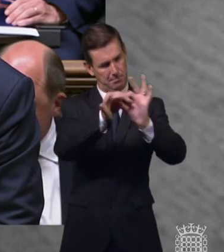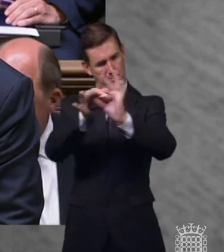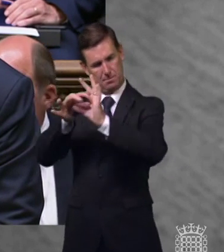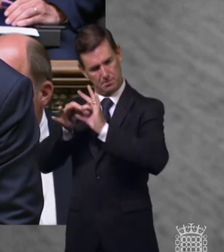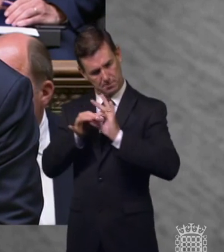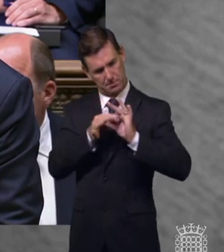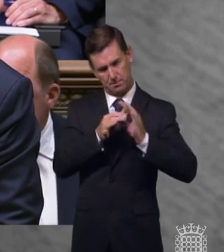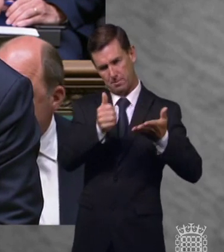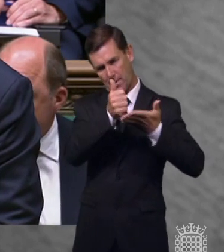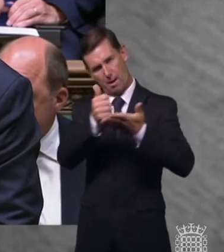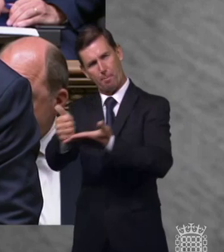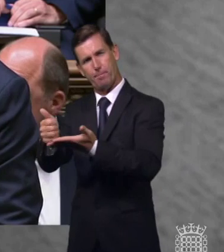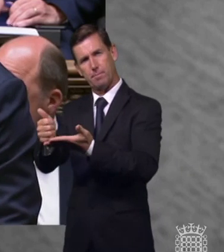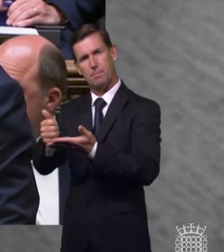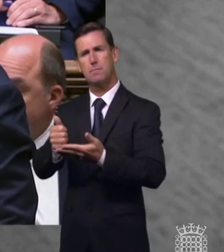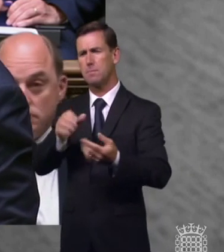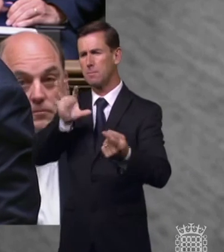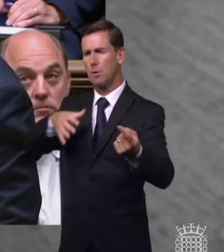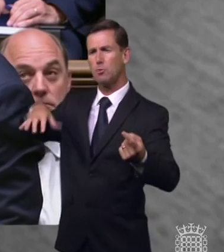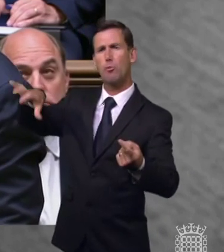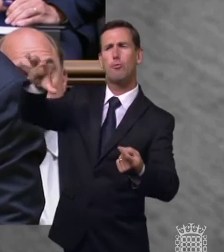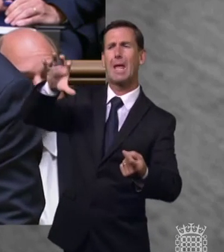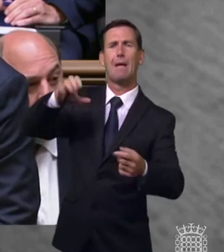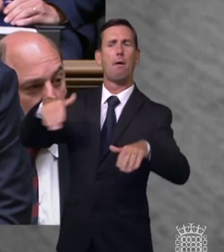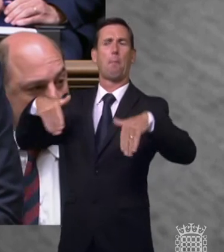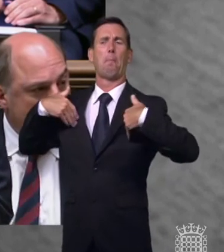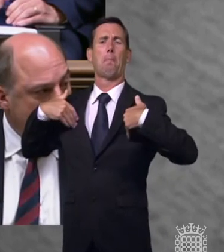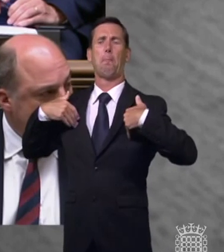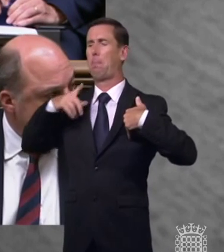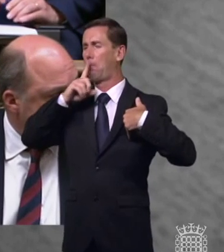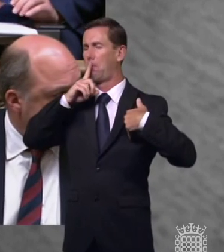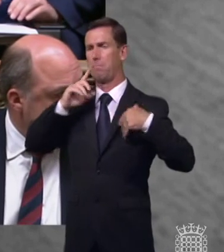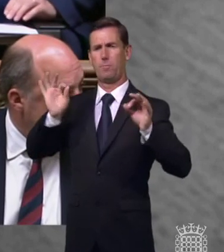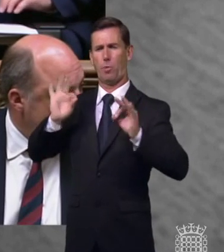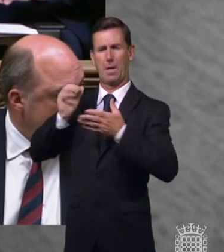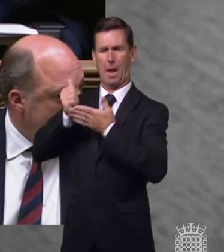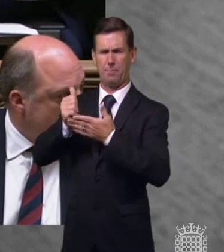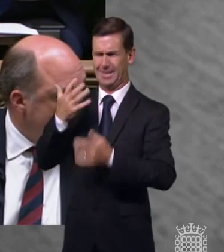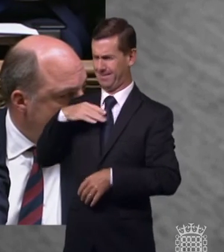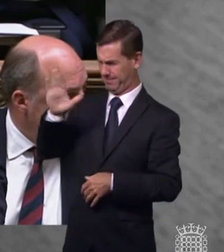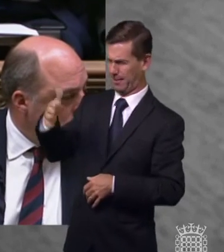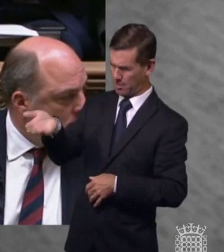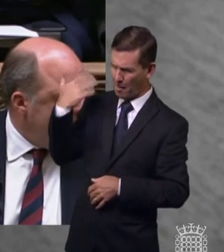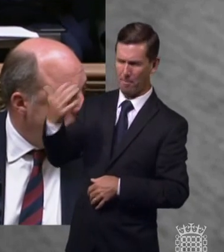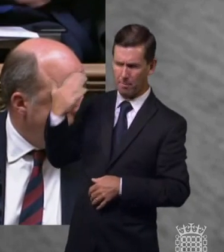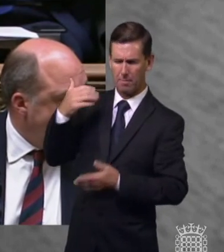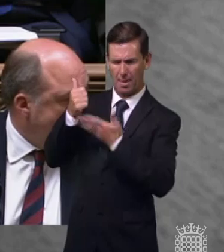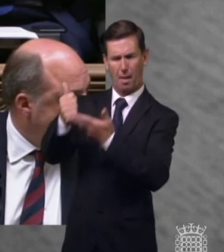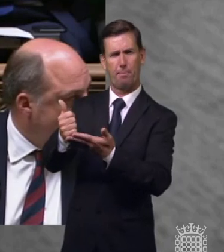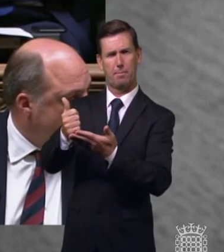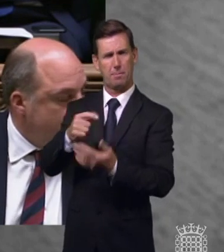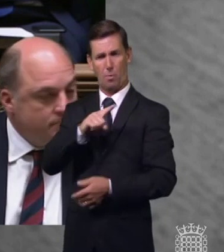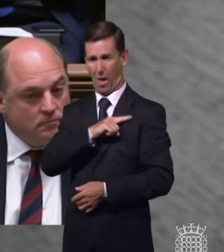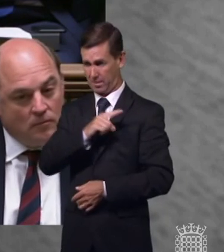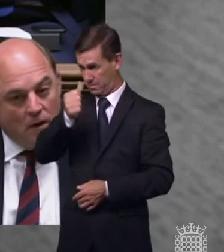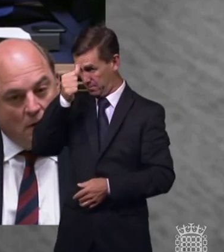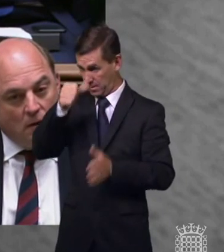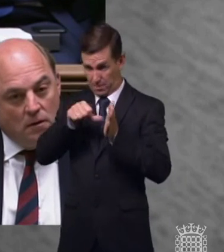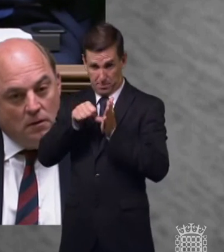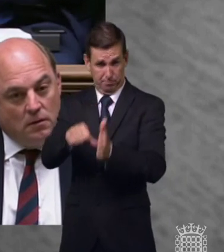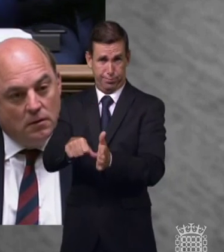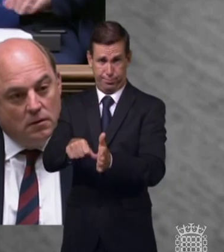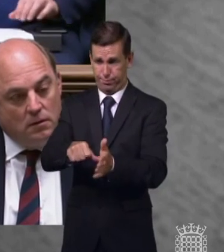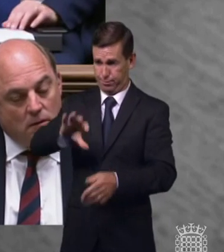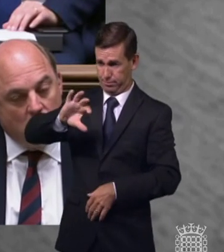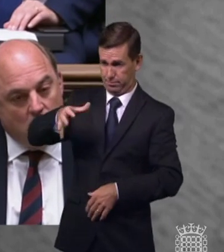We want all these countries to step up, as he rightly said, and focus on the most vulnerable in what will be formidably difficult circumstances.